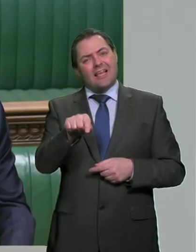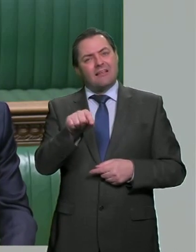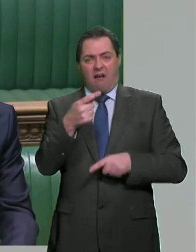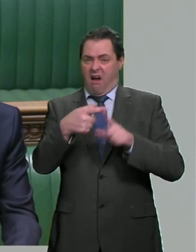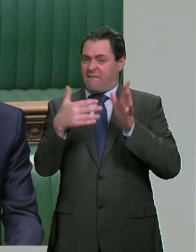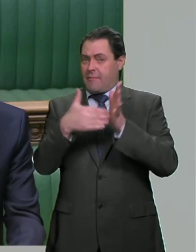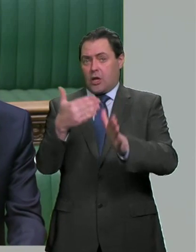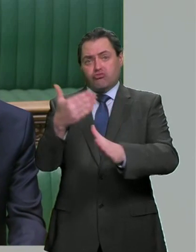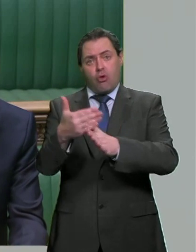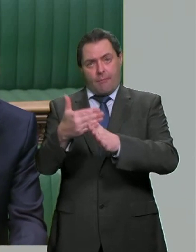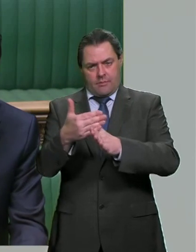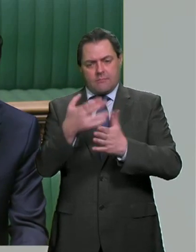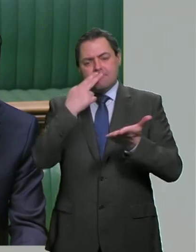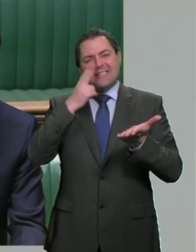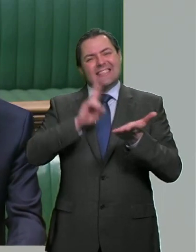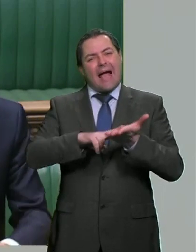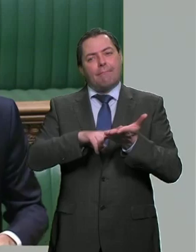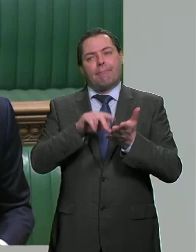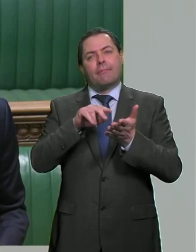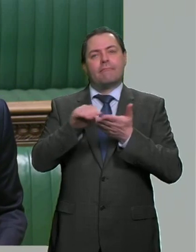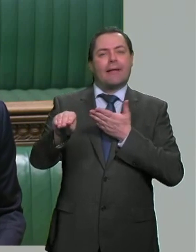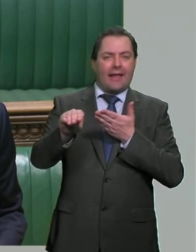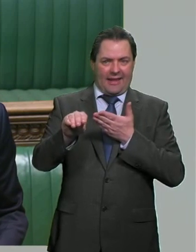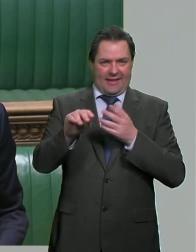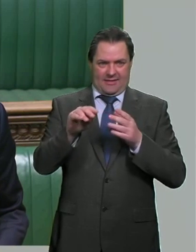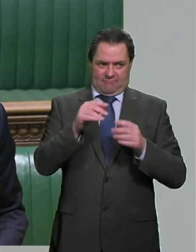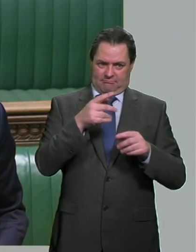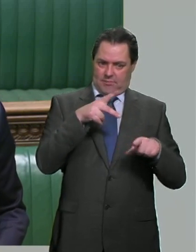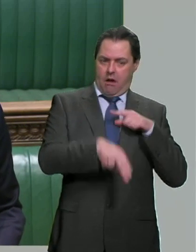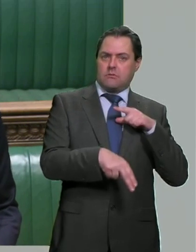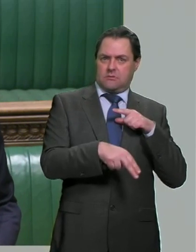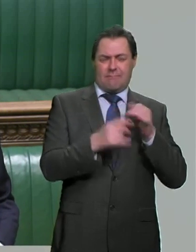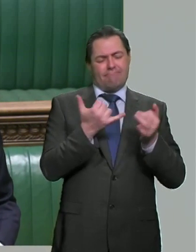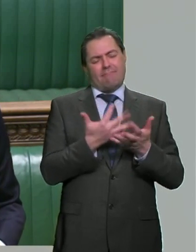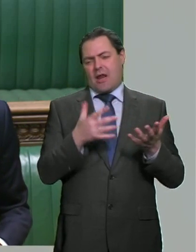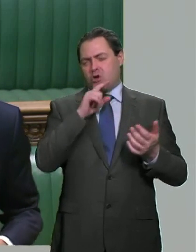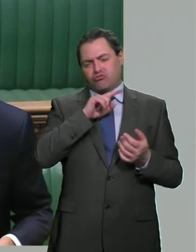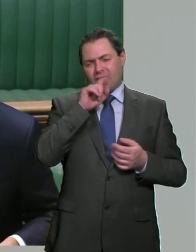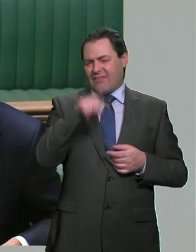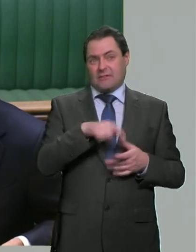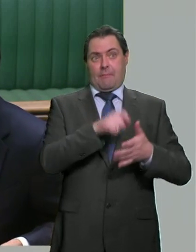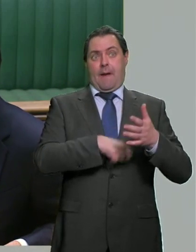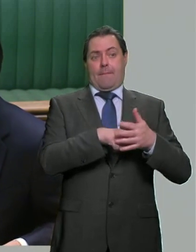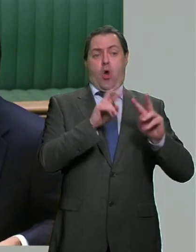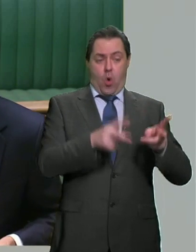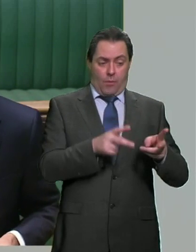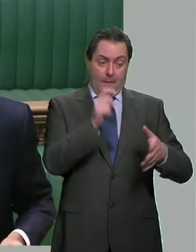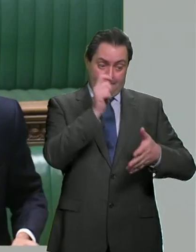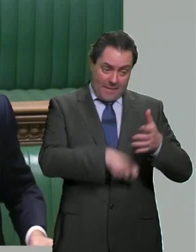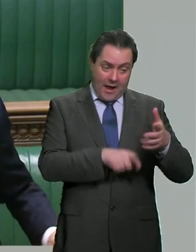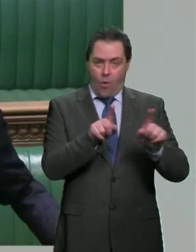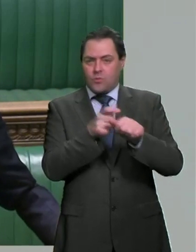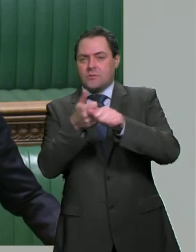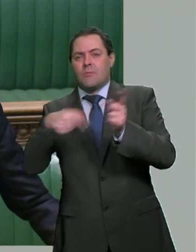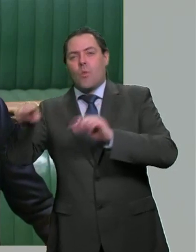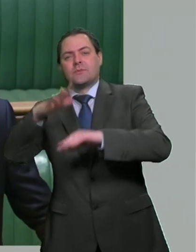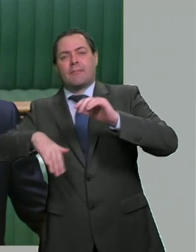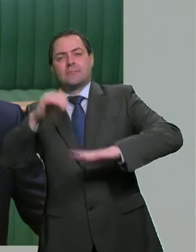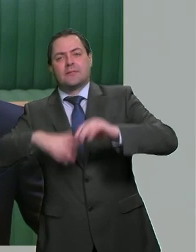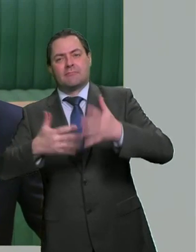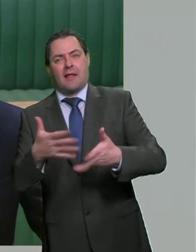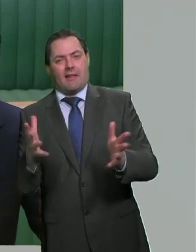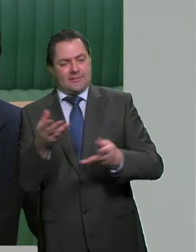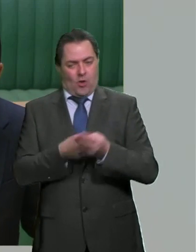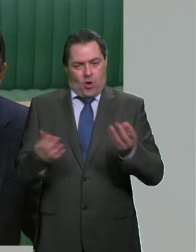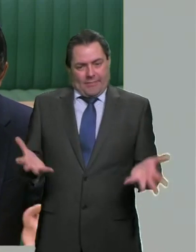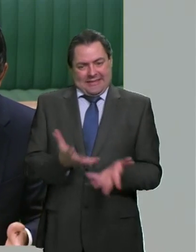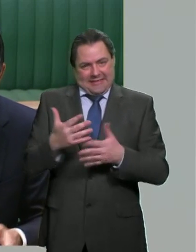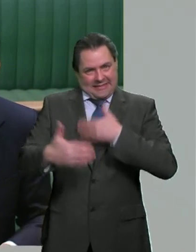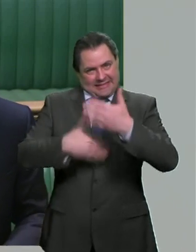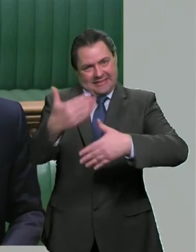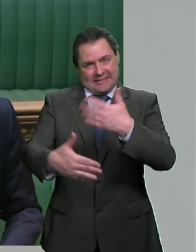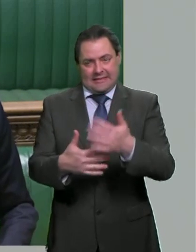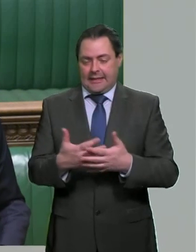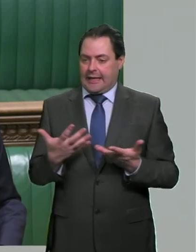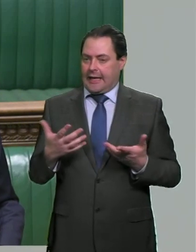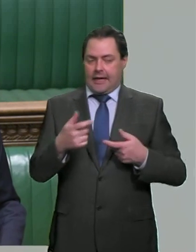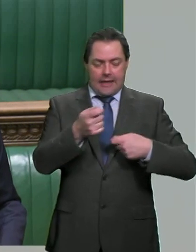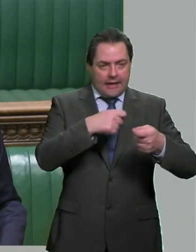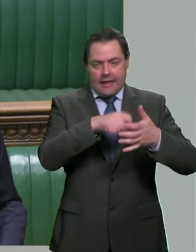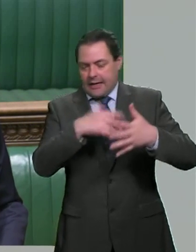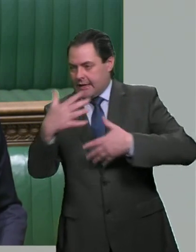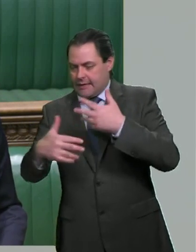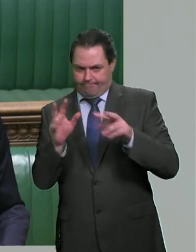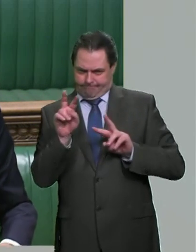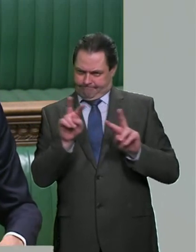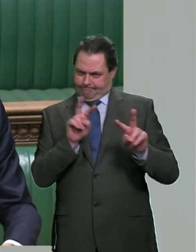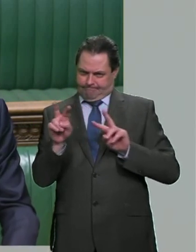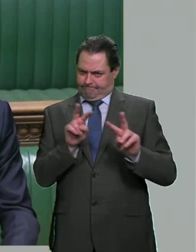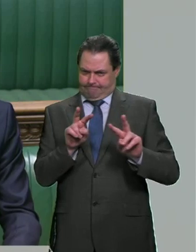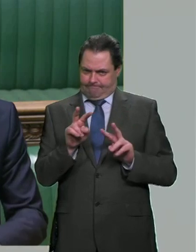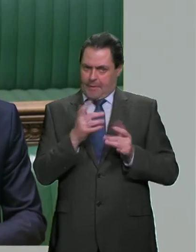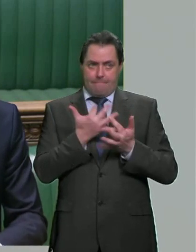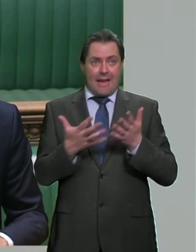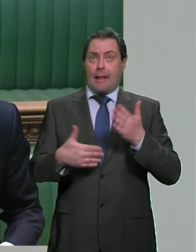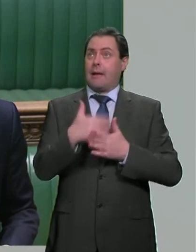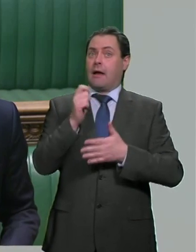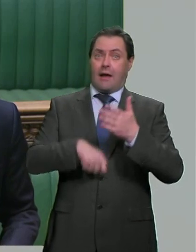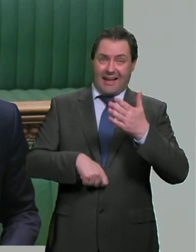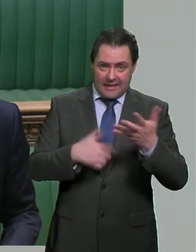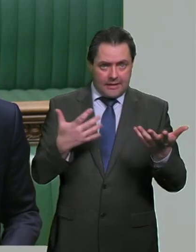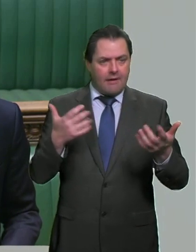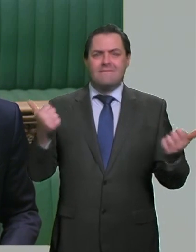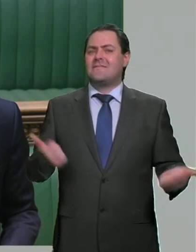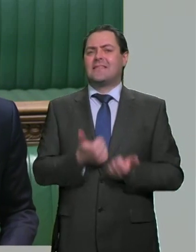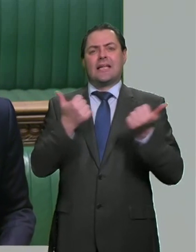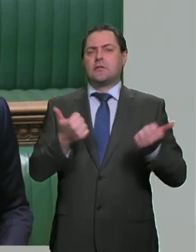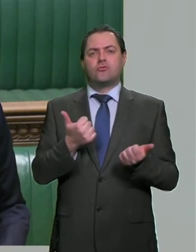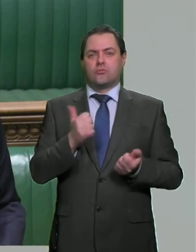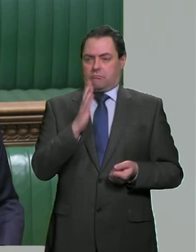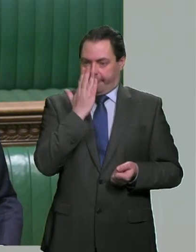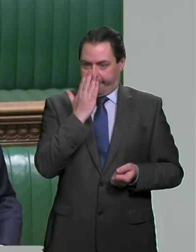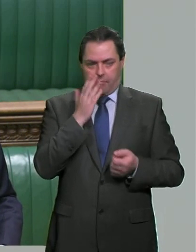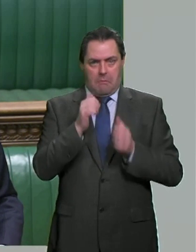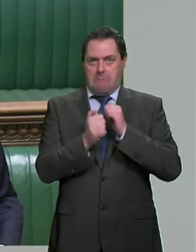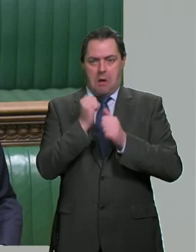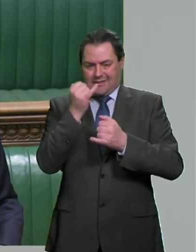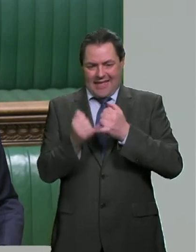The cut in stamp duty that I announced last summer has helped hundreds of thousands of people buy a home and supported the economy at a critical time, but due to the sheer volume of transactions that we are seeing, many new purchases will not complete in time for the end of March.